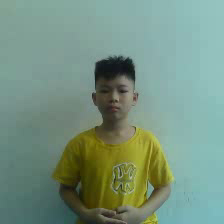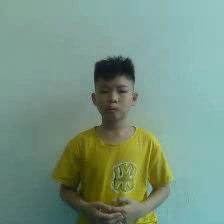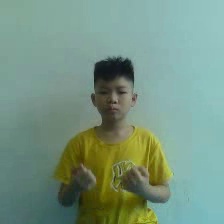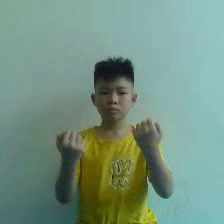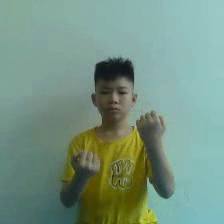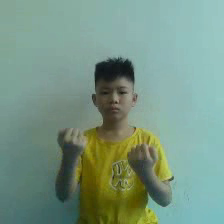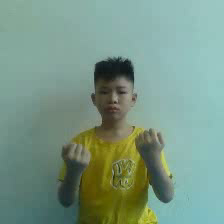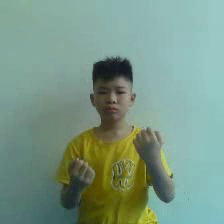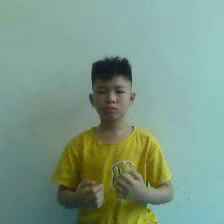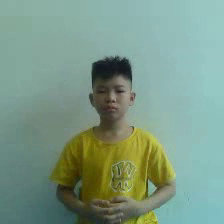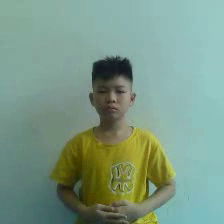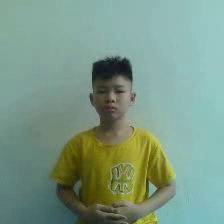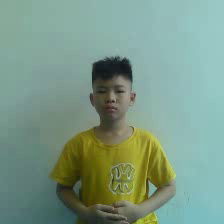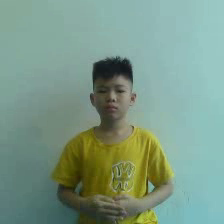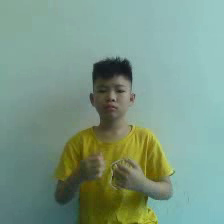Ô tô